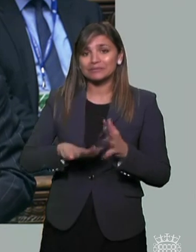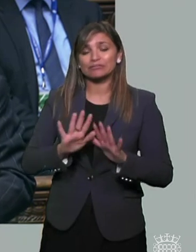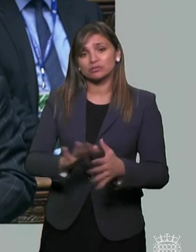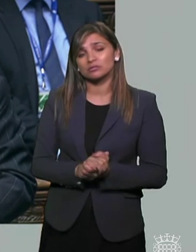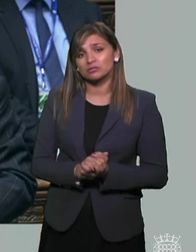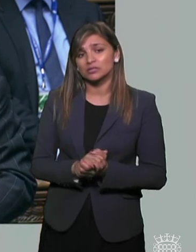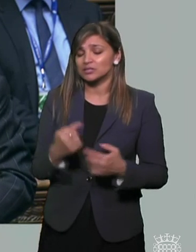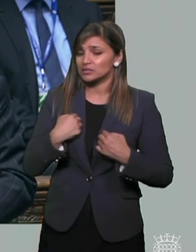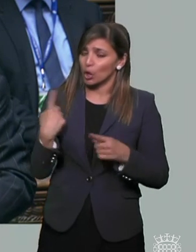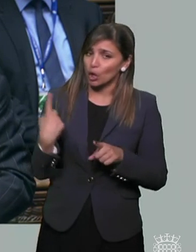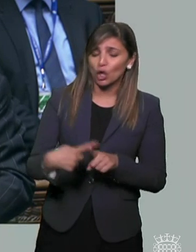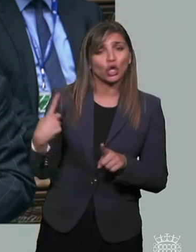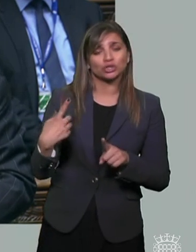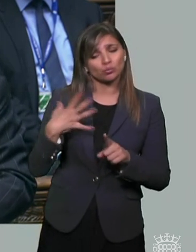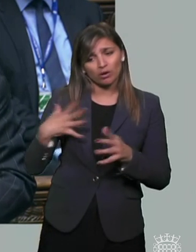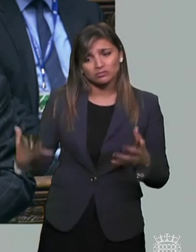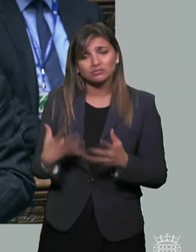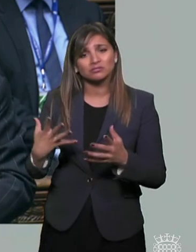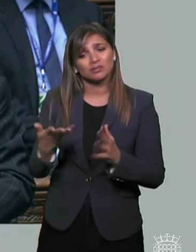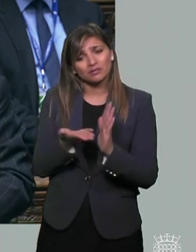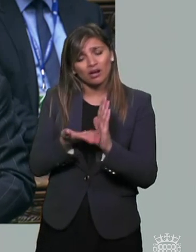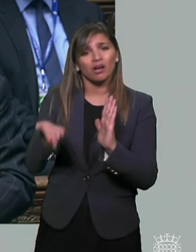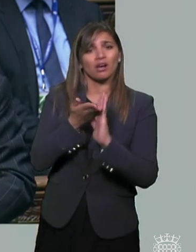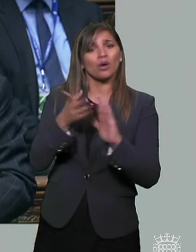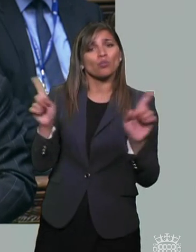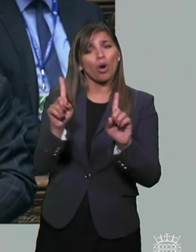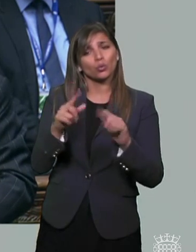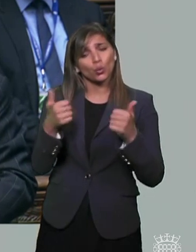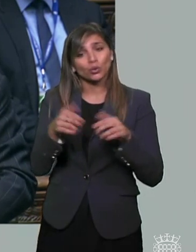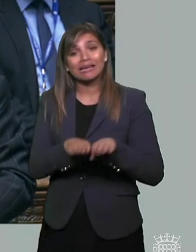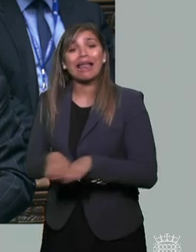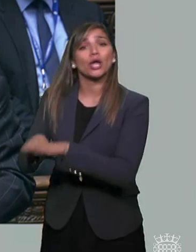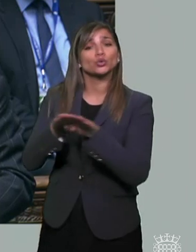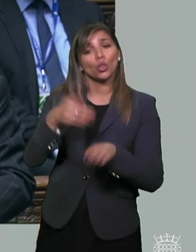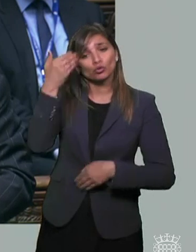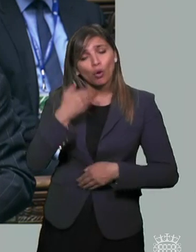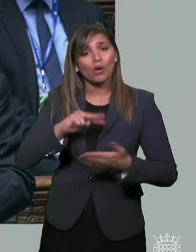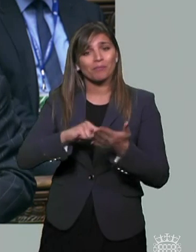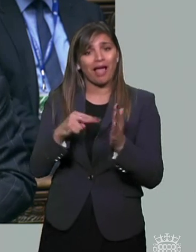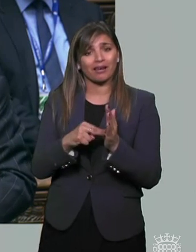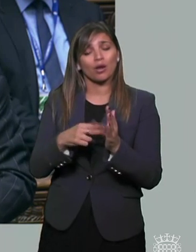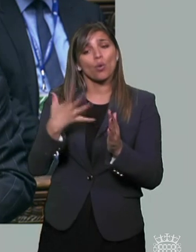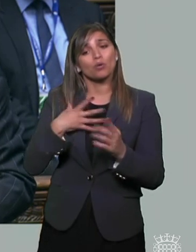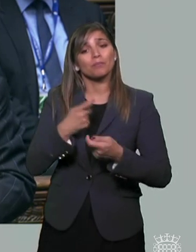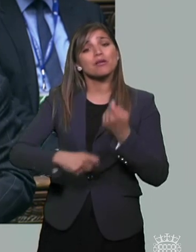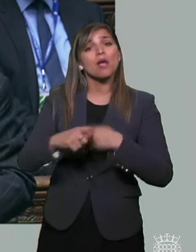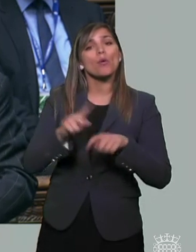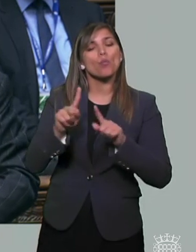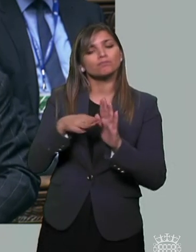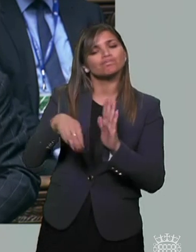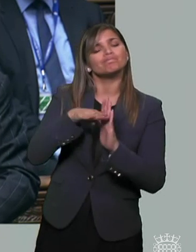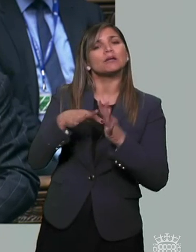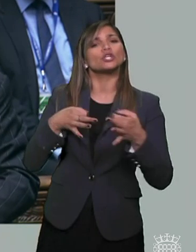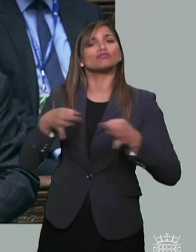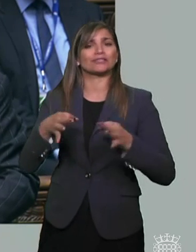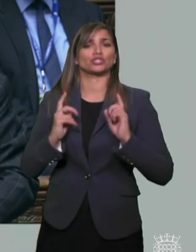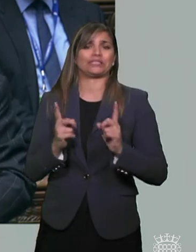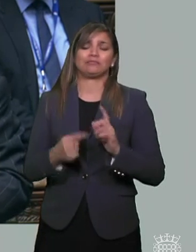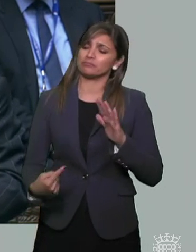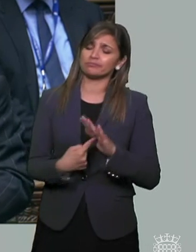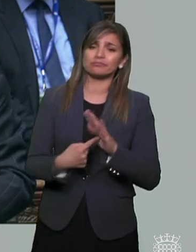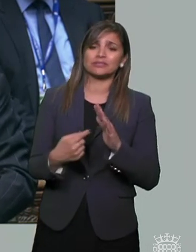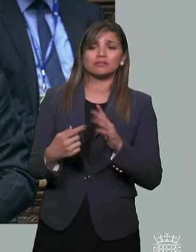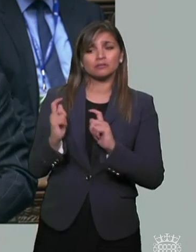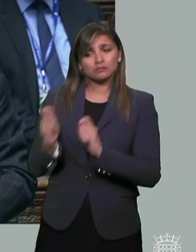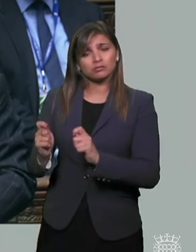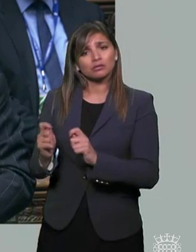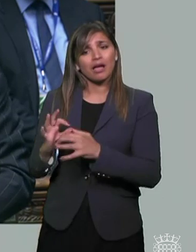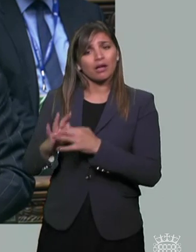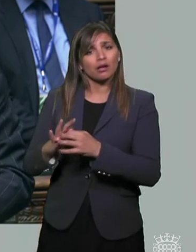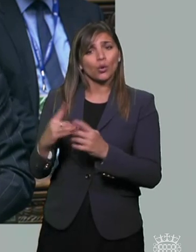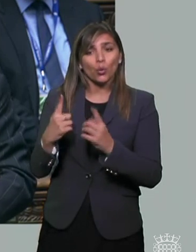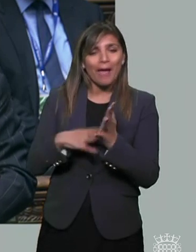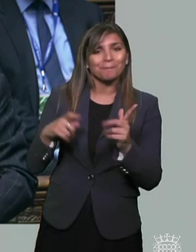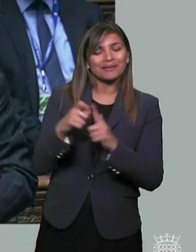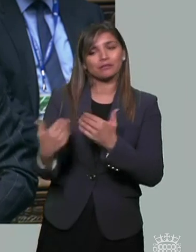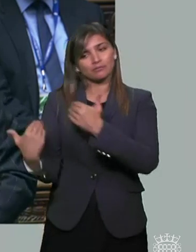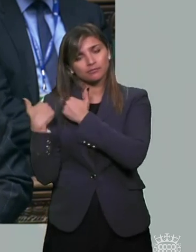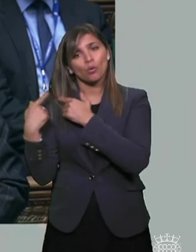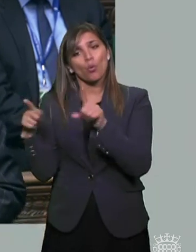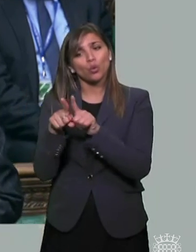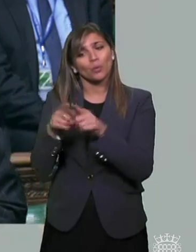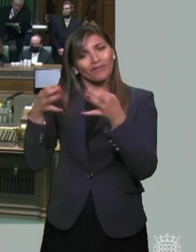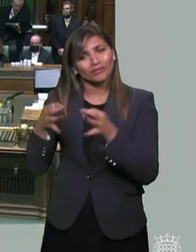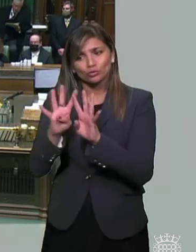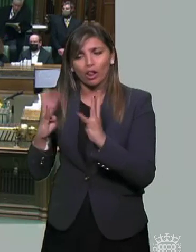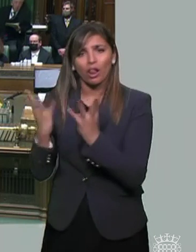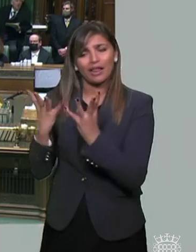Can we urgently look towards upgrading the very good national stroke plan to a fully fledged national strategy for stroke, with a Minister responsible for it and a dedicated team of officials in the Department to roll it out?